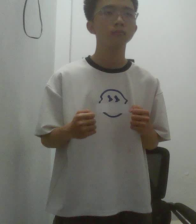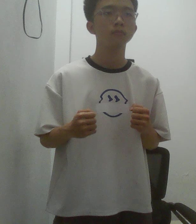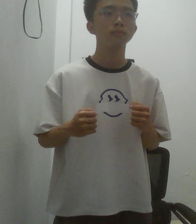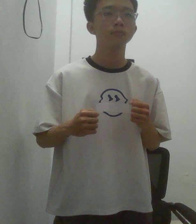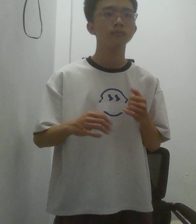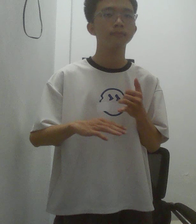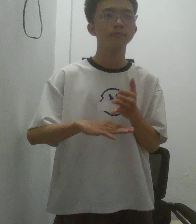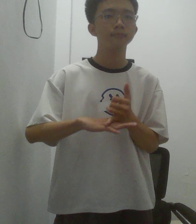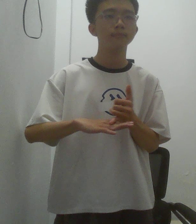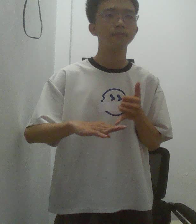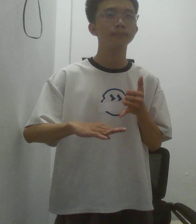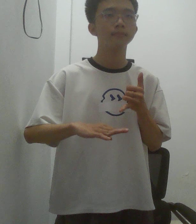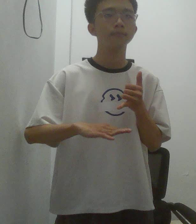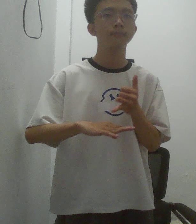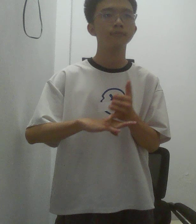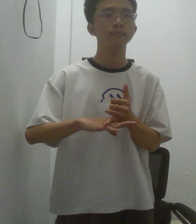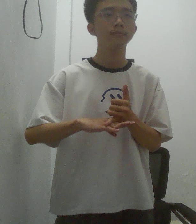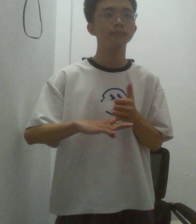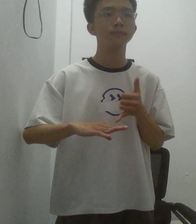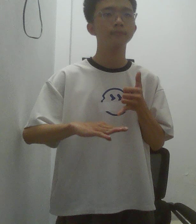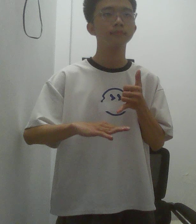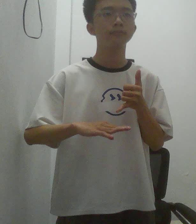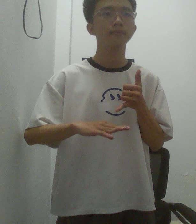cuoi tuan